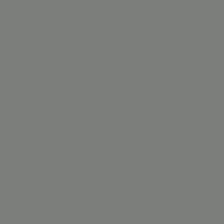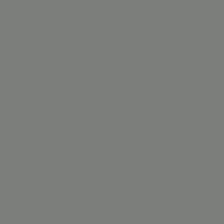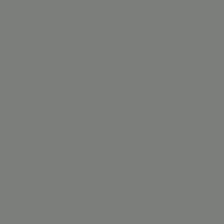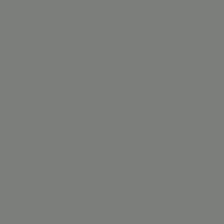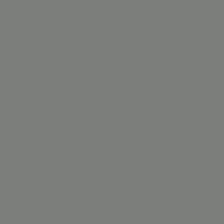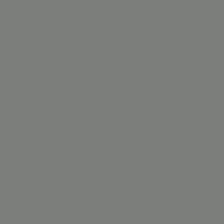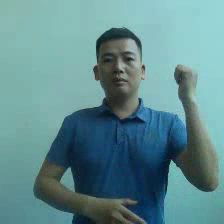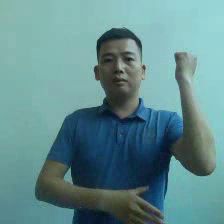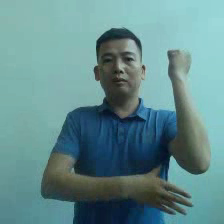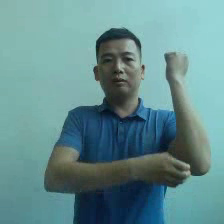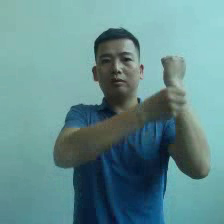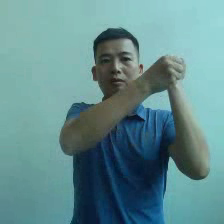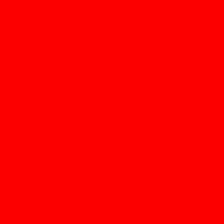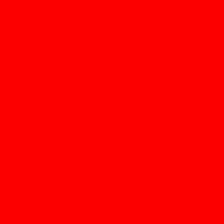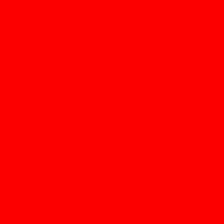Cứu